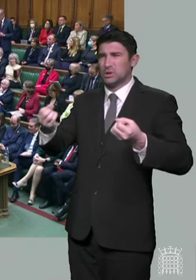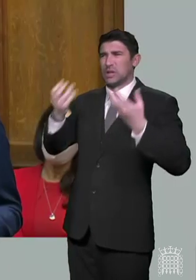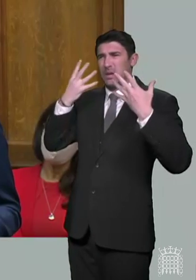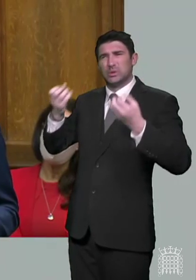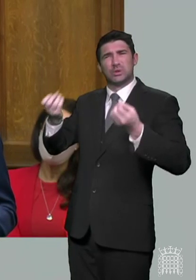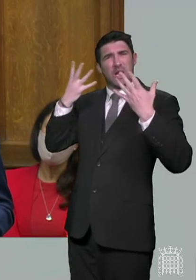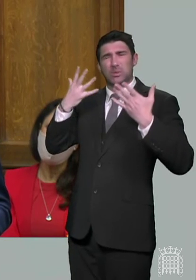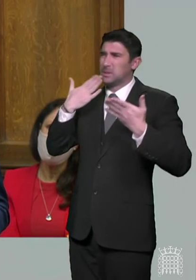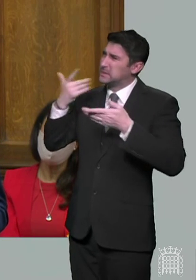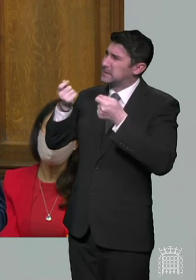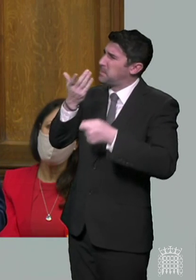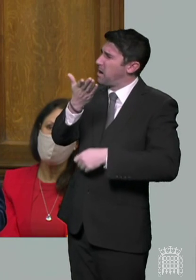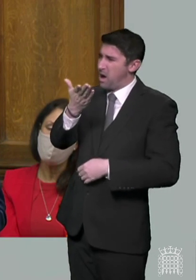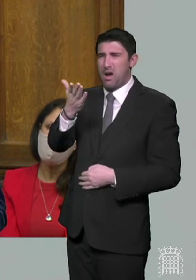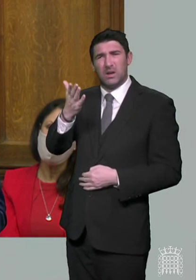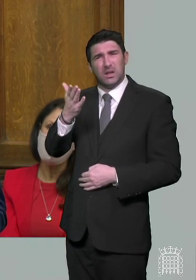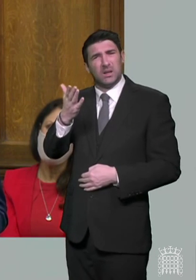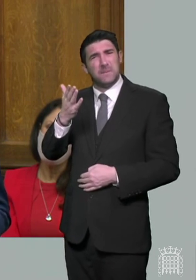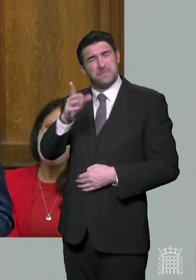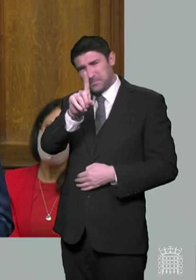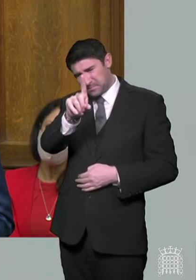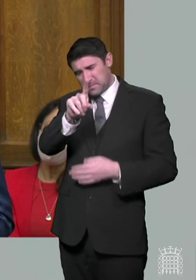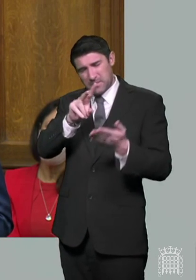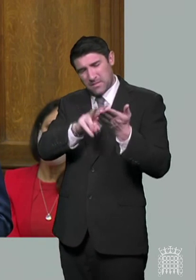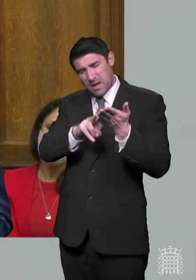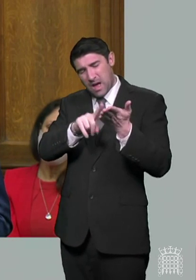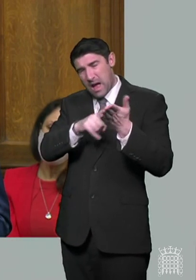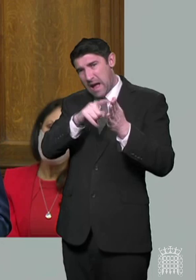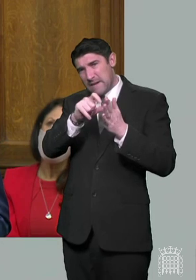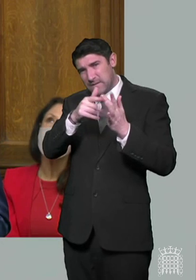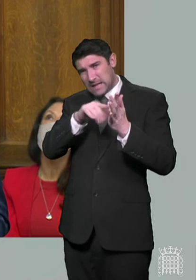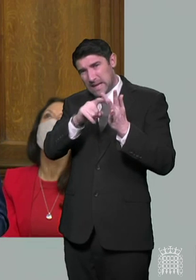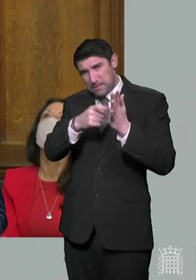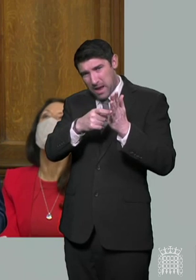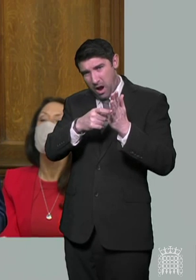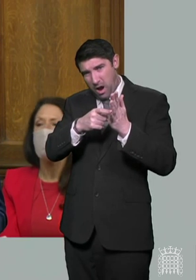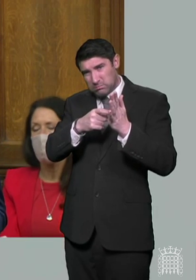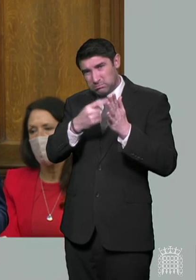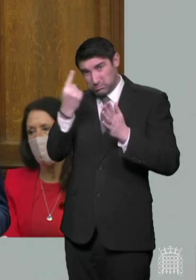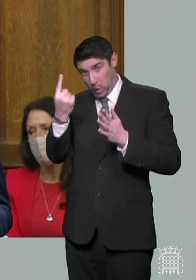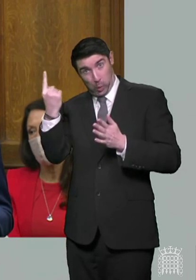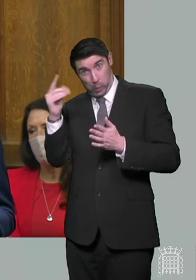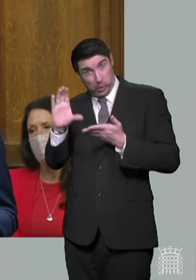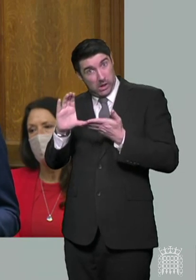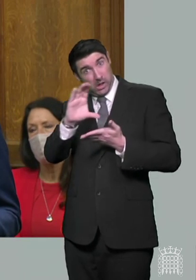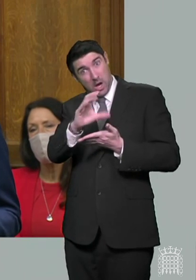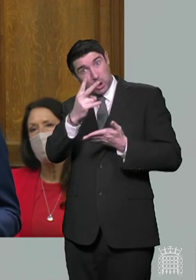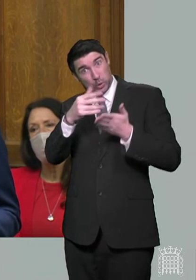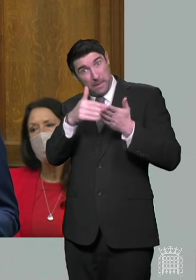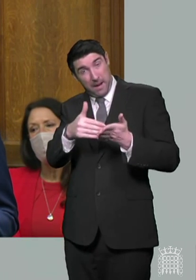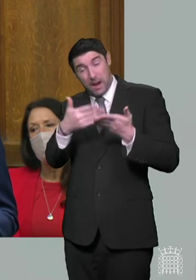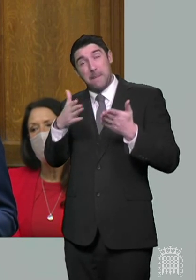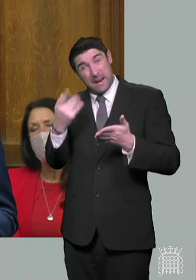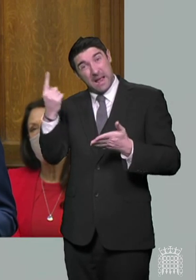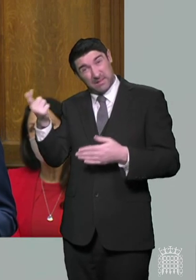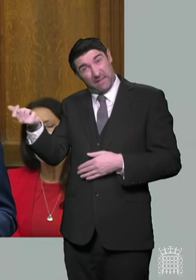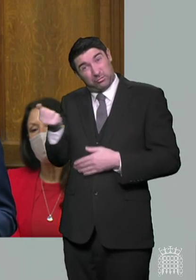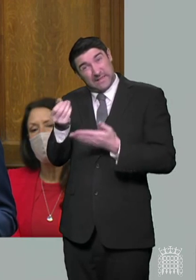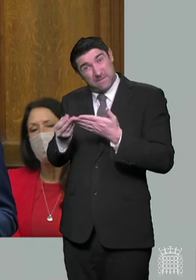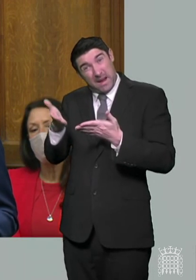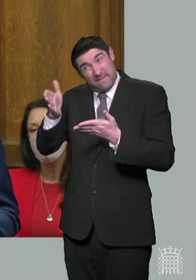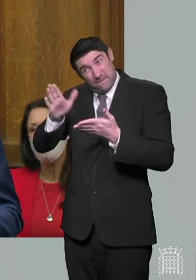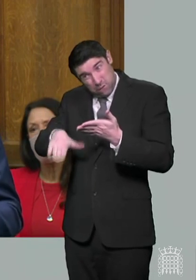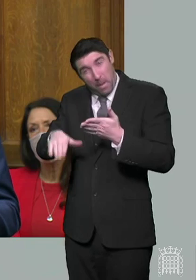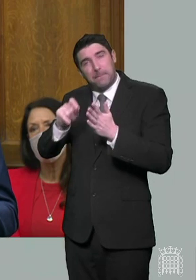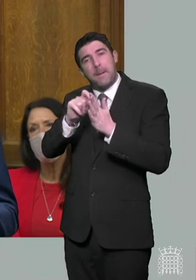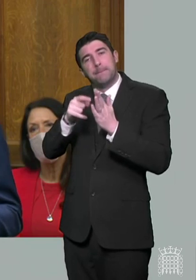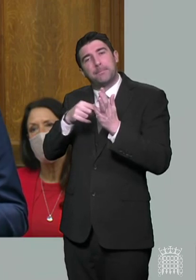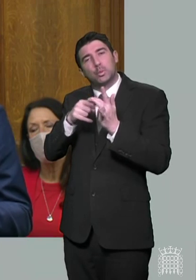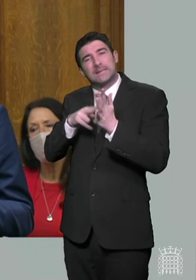Leaked documents show that Lubov Chernukhin received £8 million from a Russian member of Parliament, an ally of Putin who was later sanctioned by the United States.